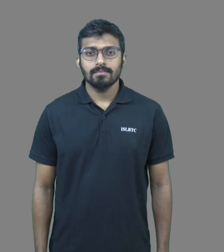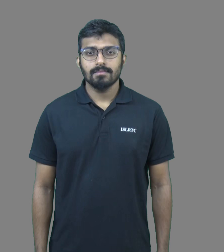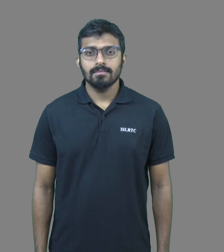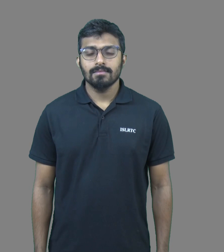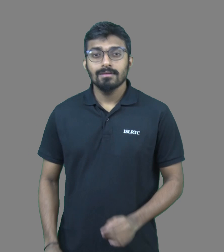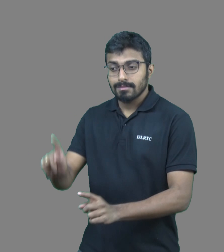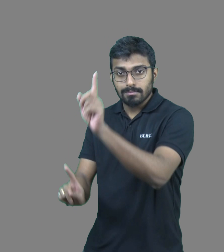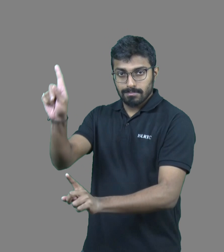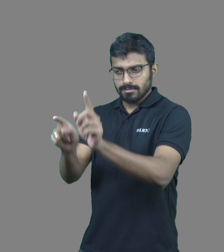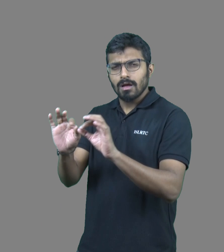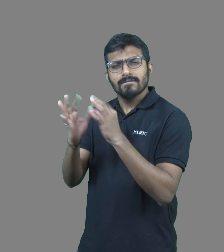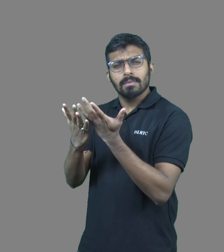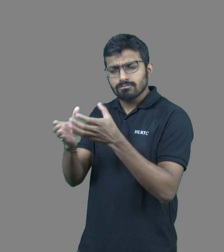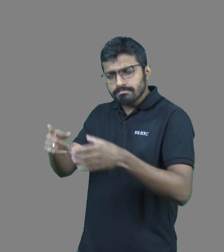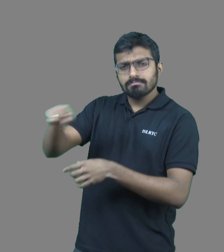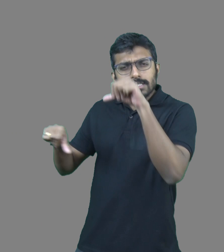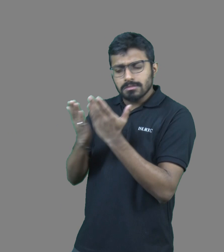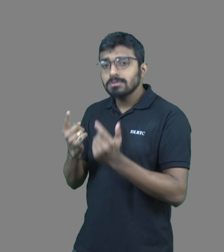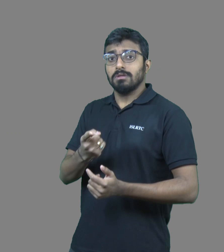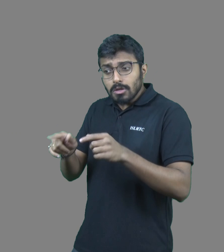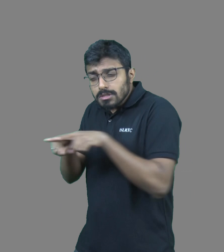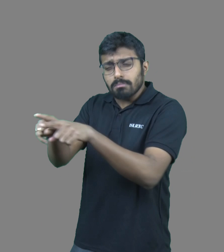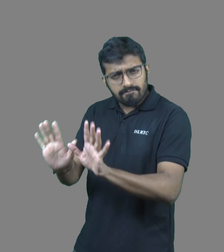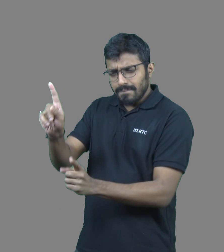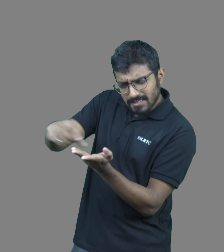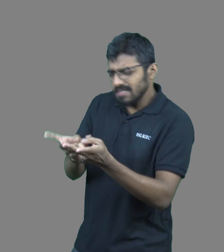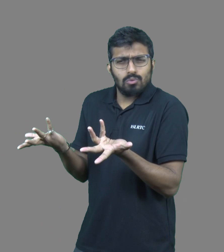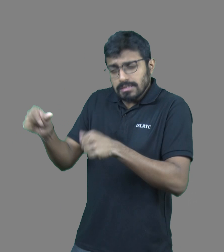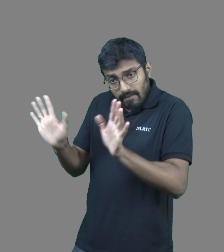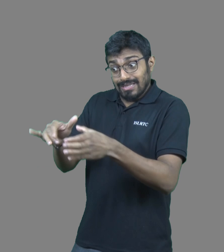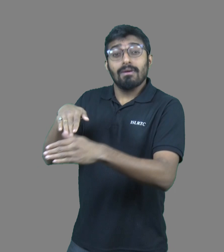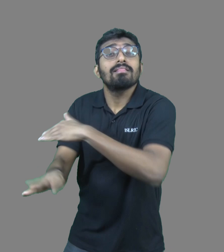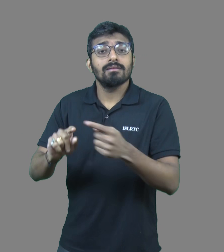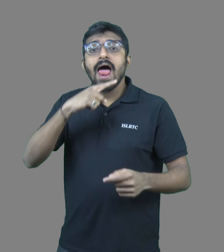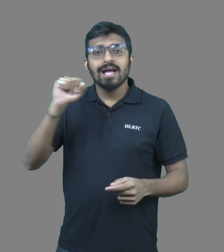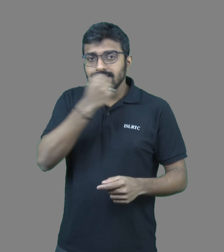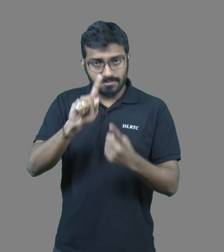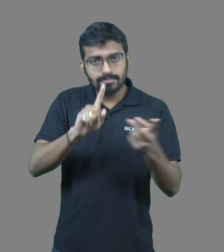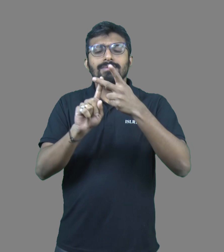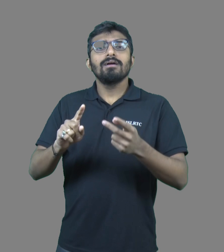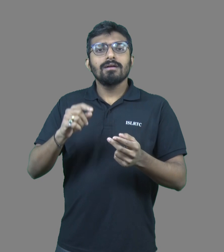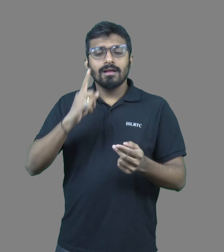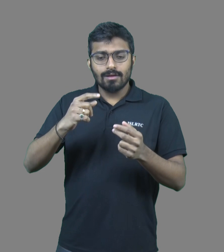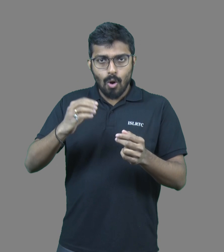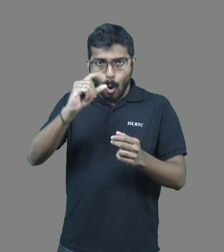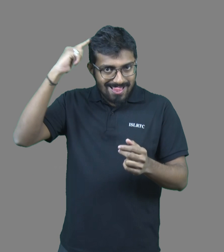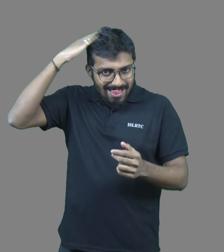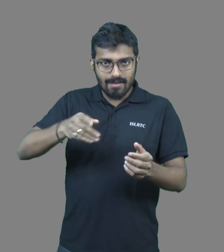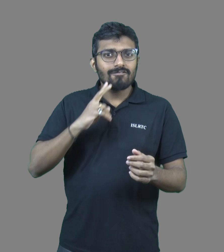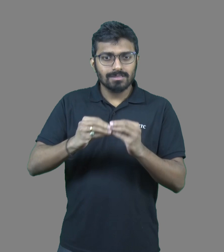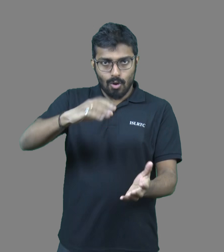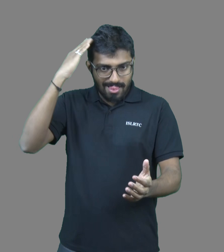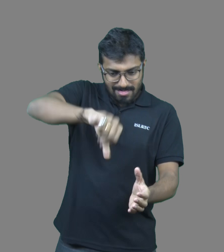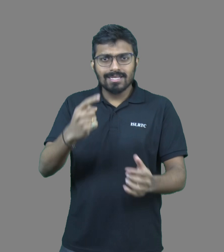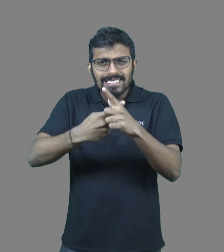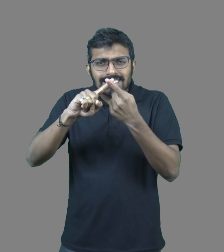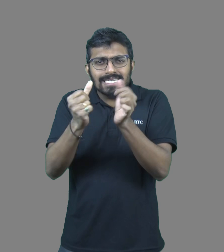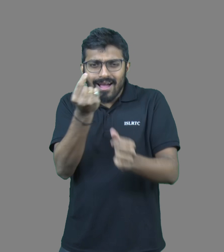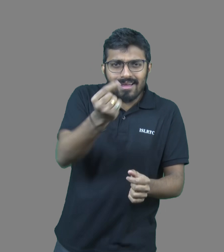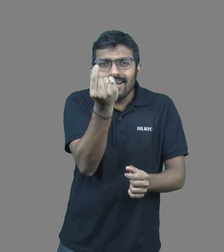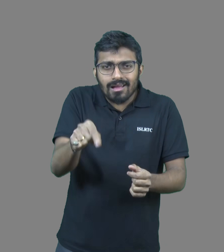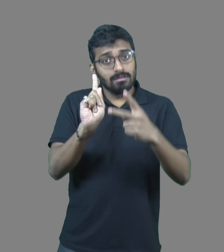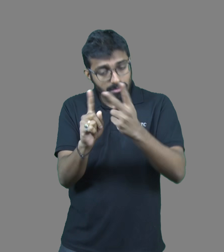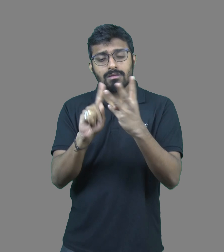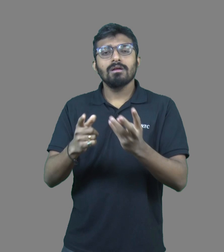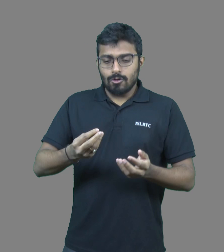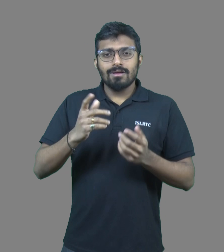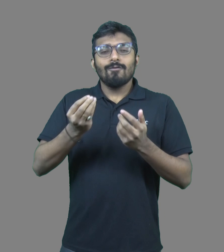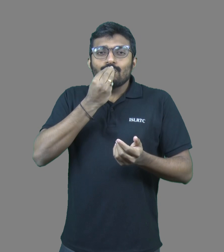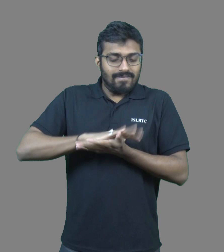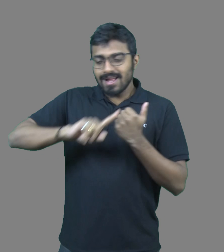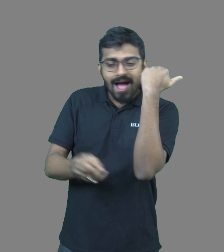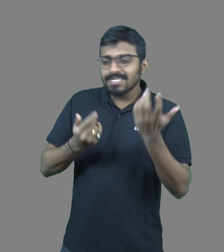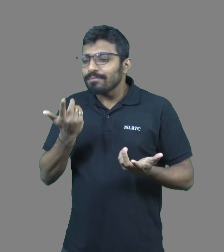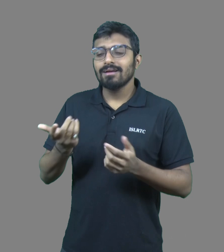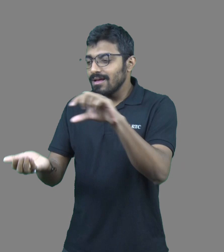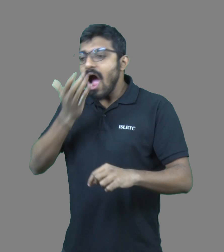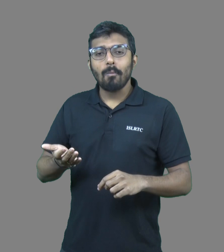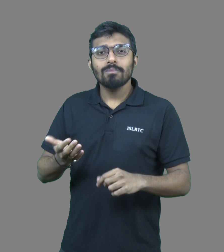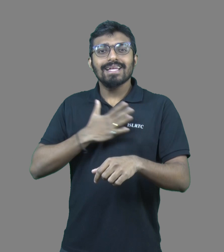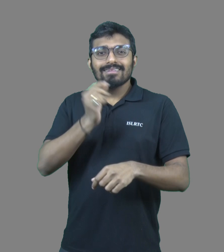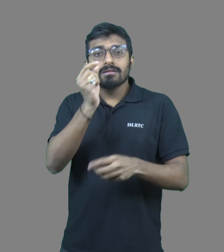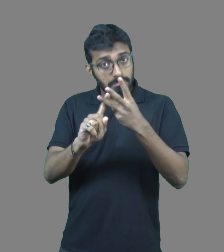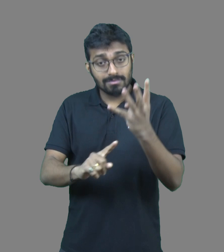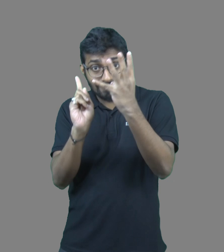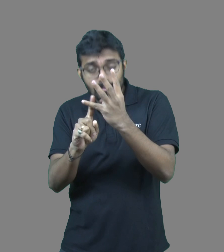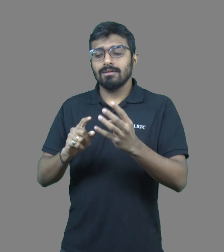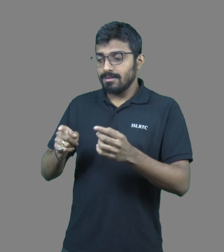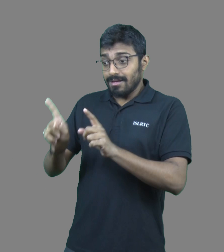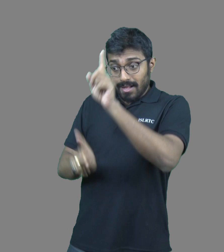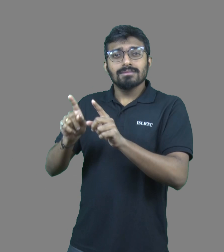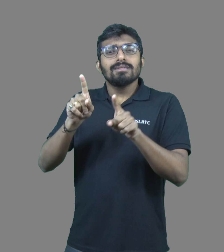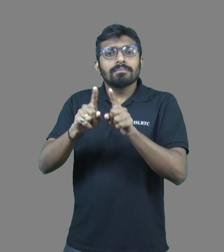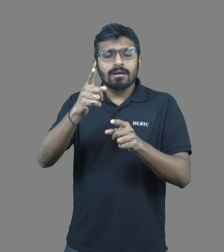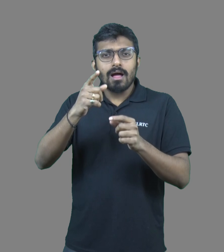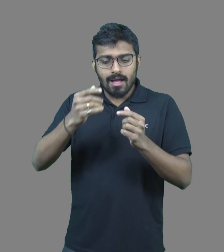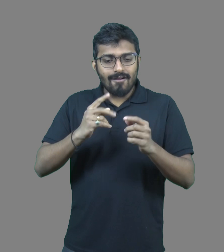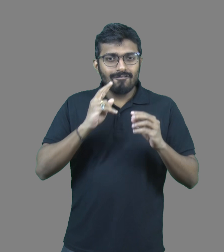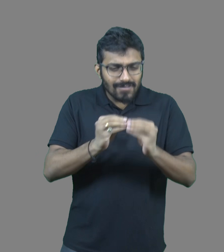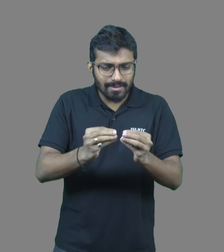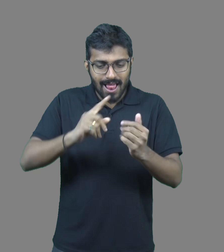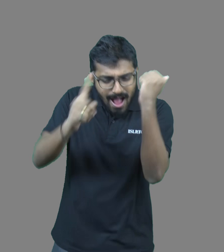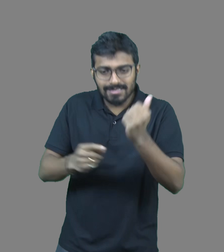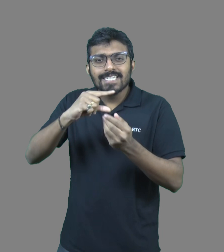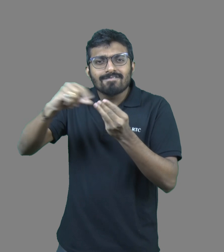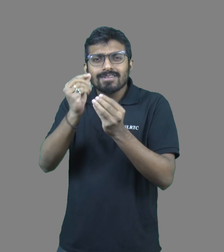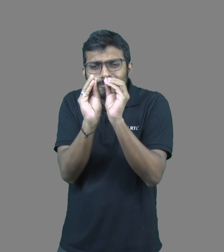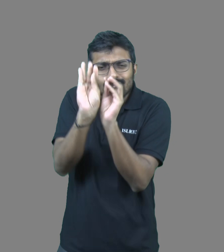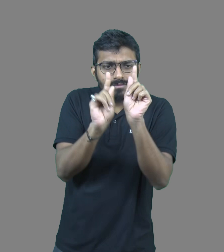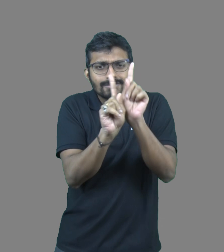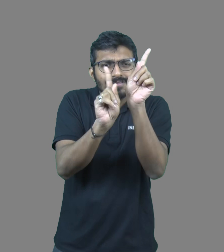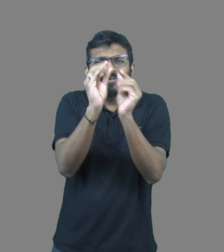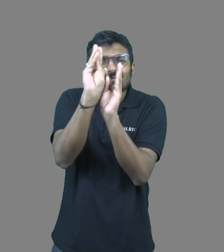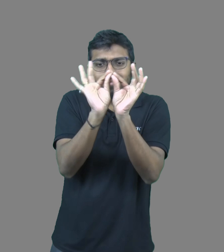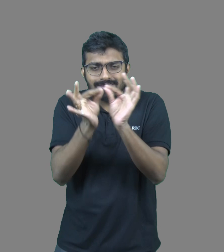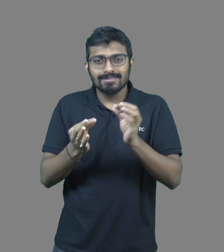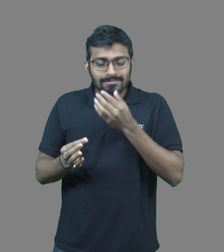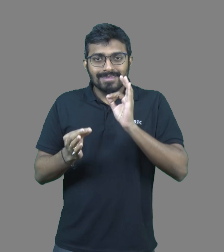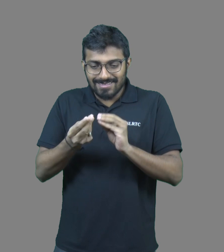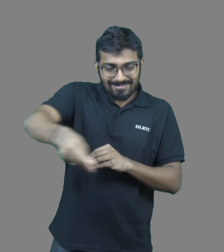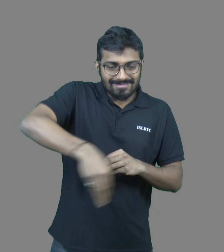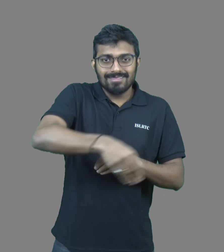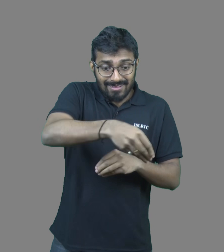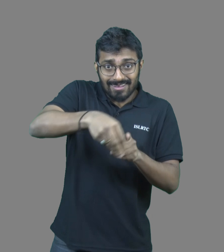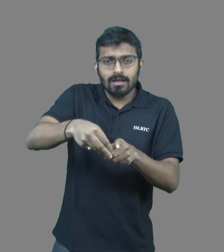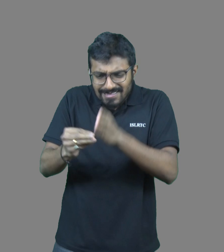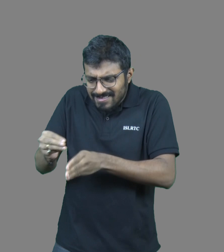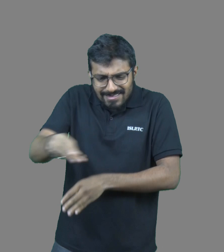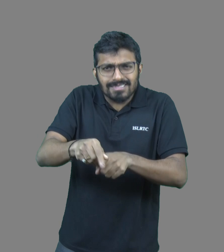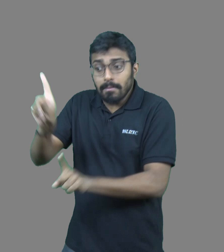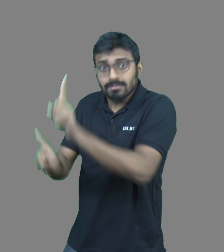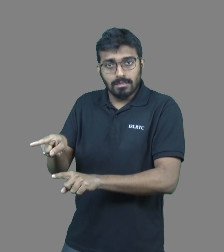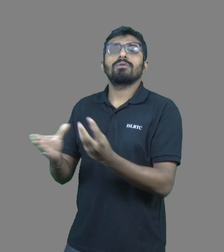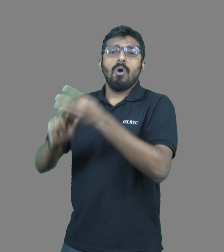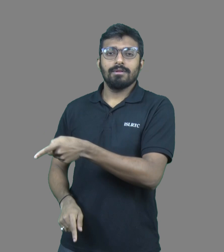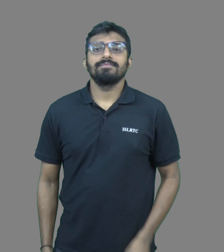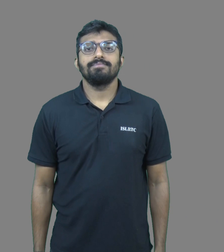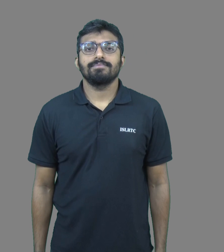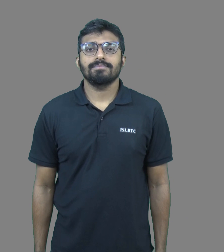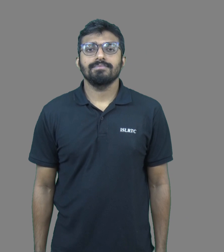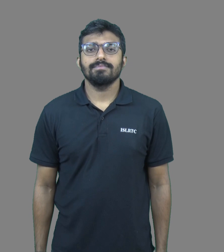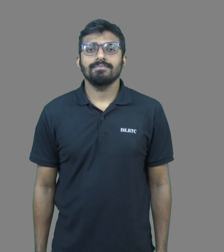Umbellifereae Family of Crops